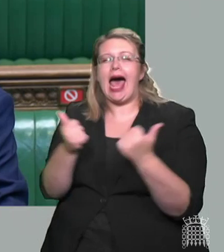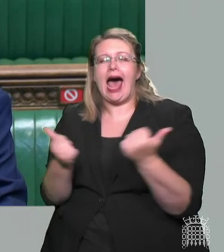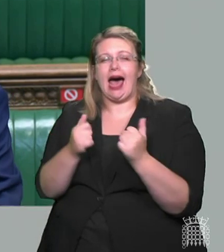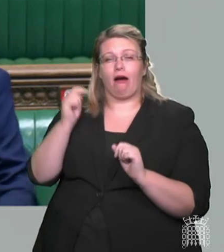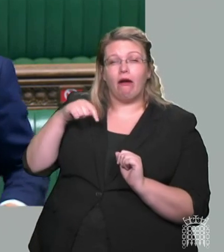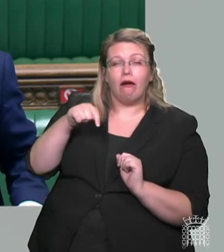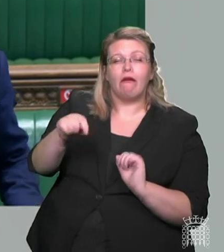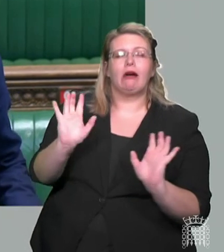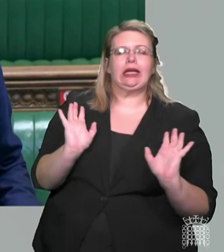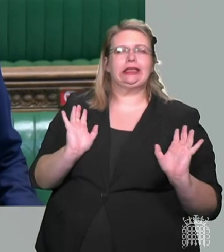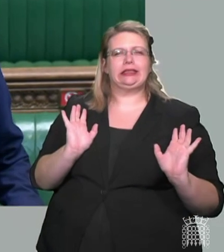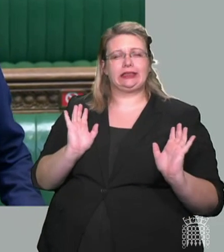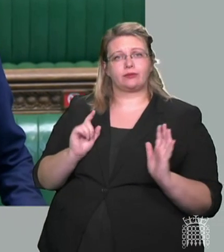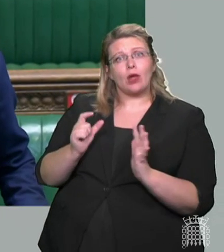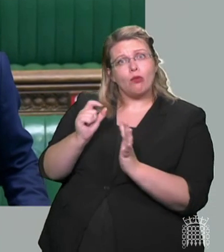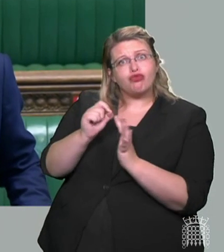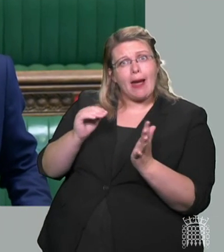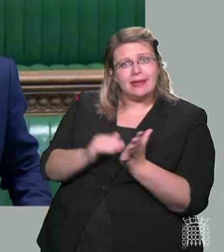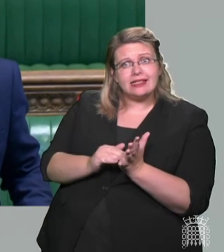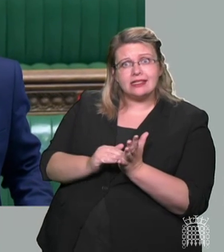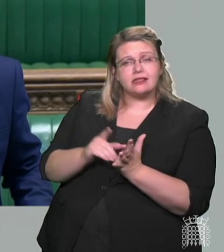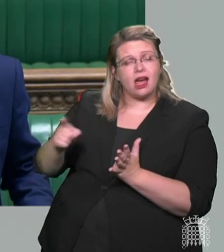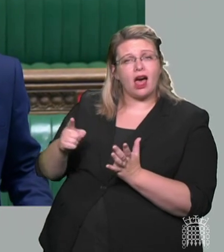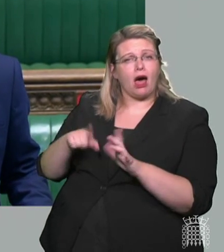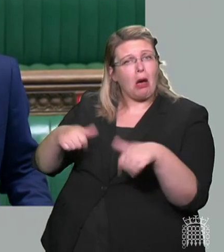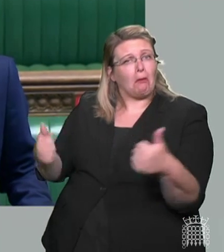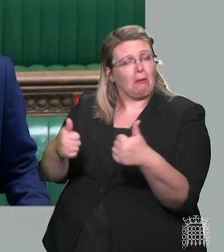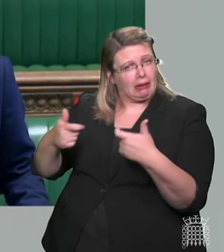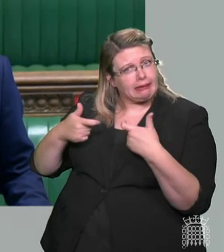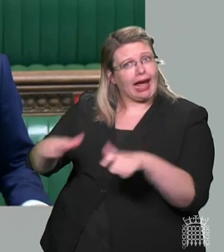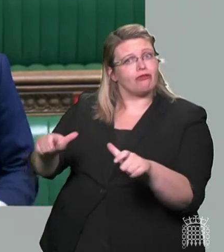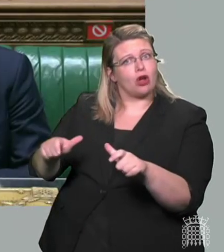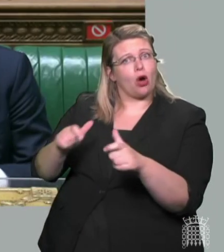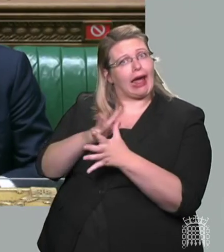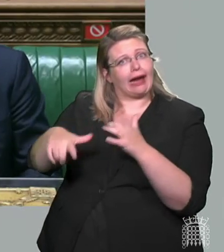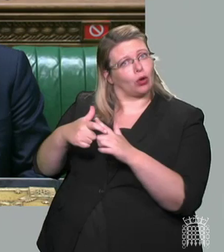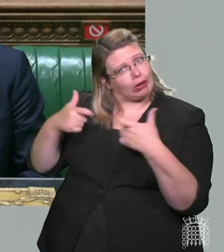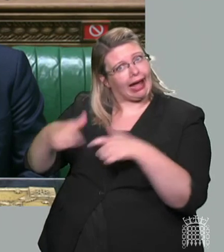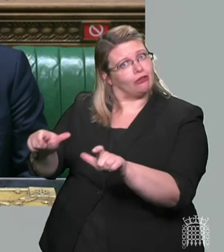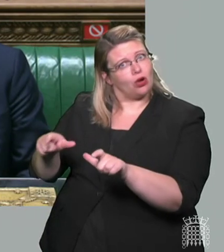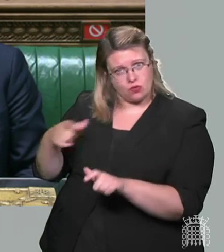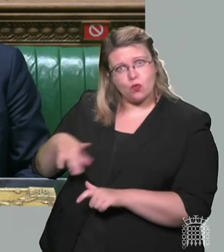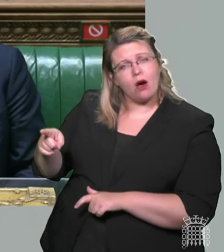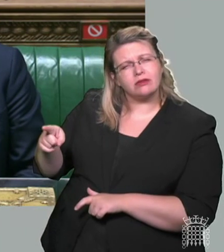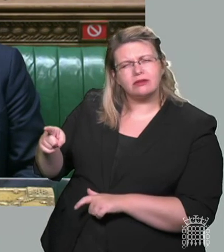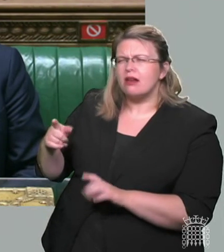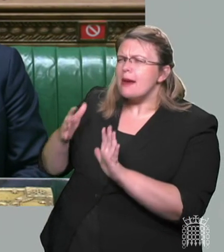It was briefed that the Prime Minister was “quite happy” for the Health Secretary to stay in his post.